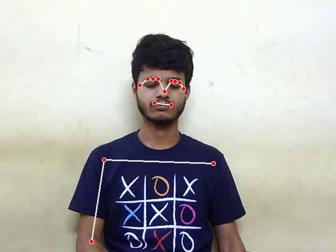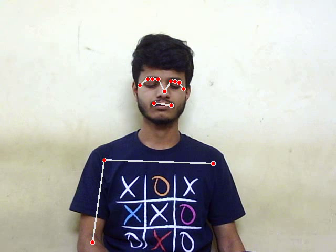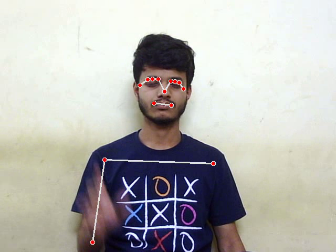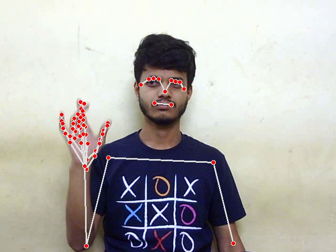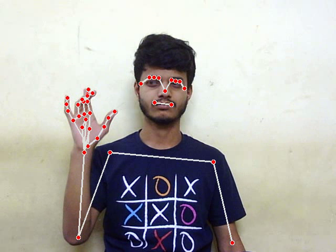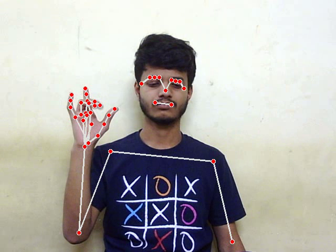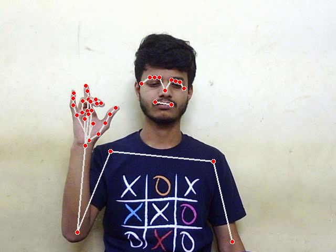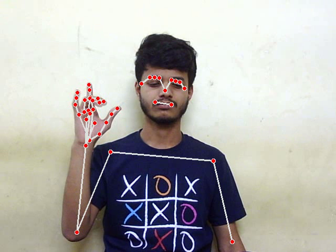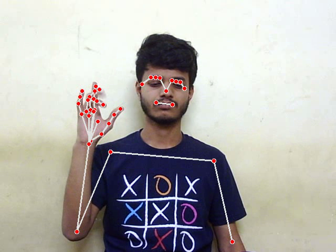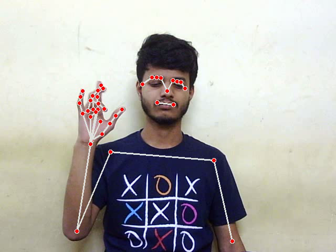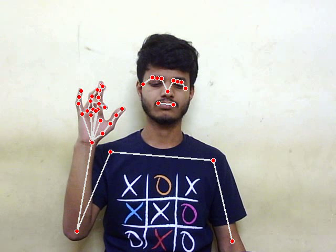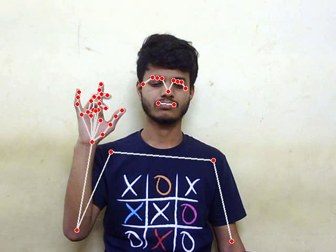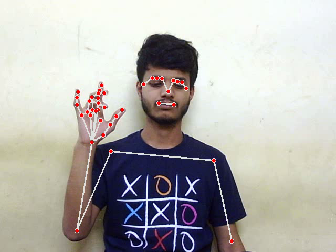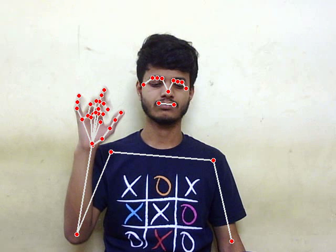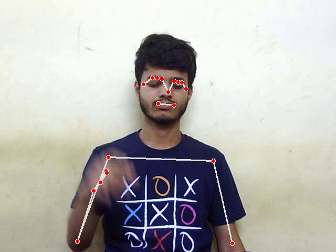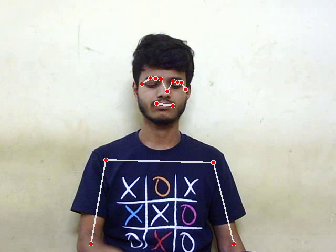why